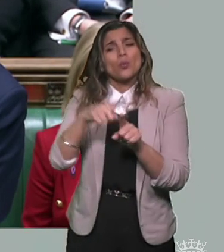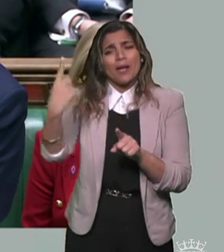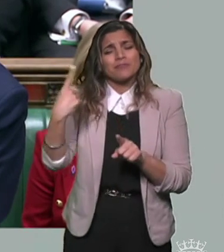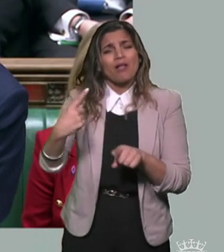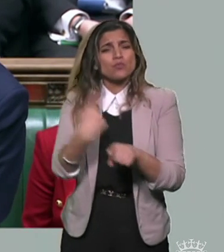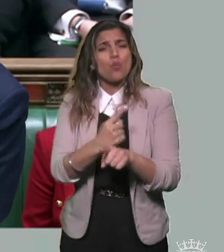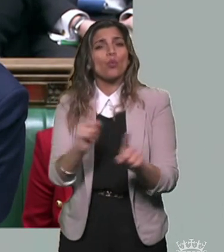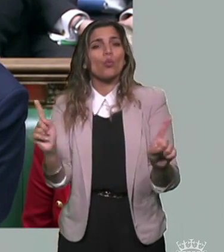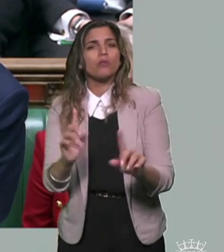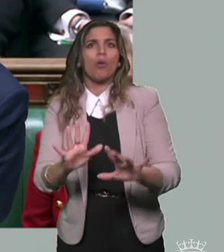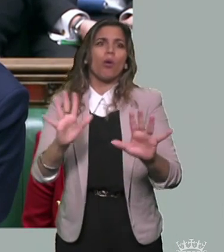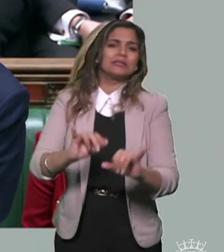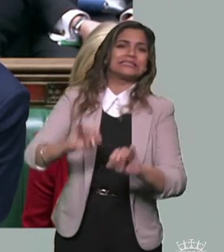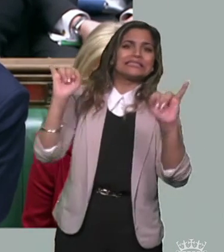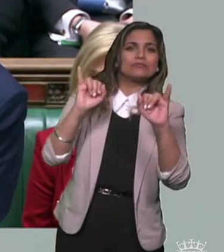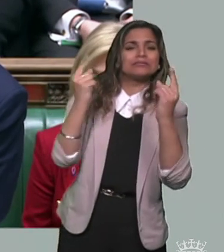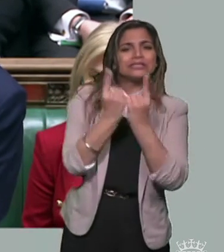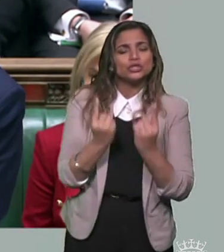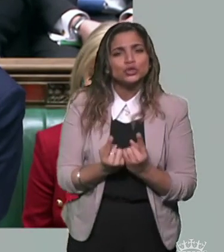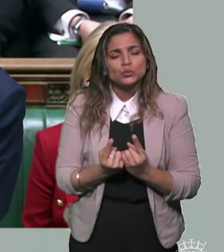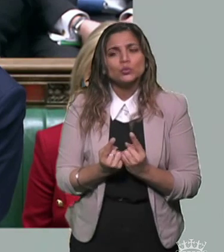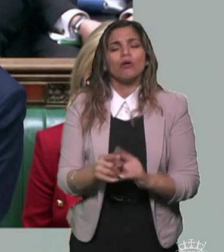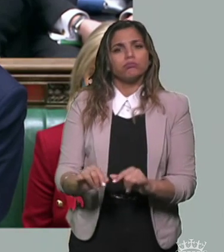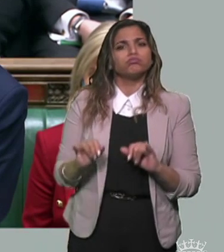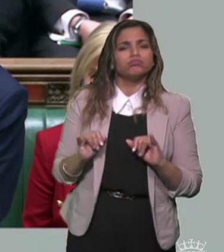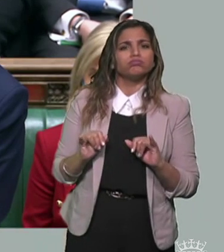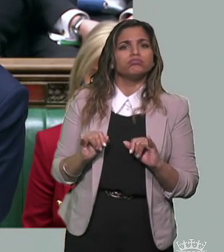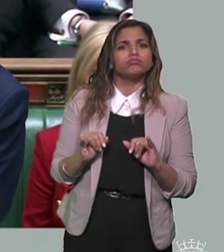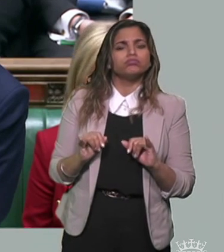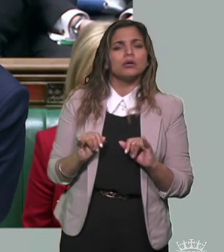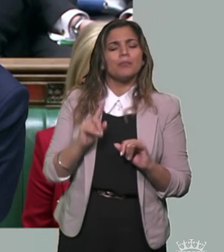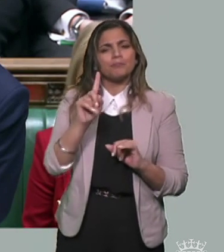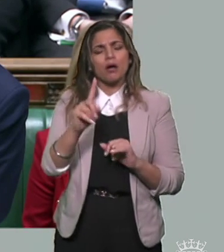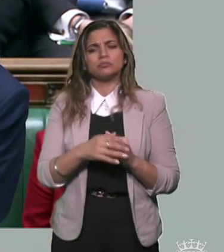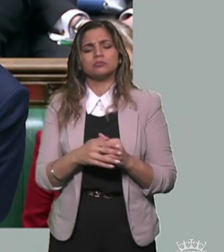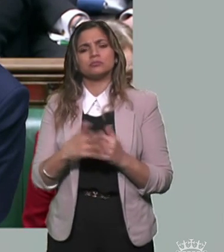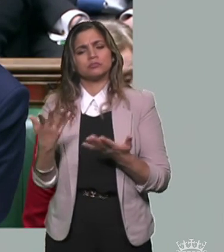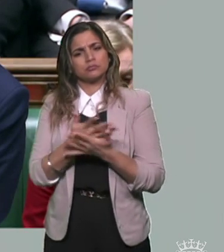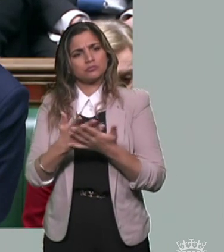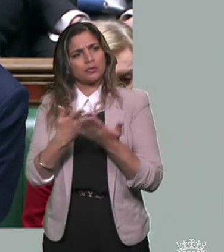He talks about the most serious issue before the public and the world today.